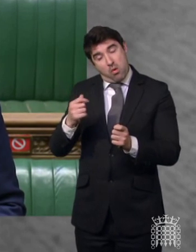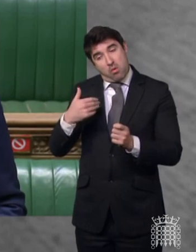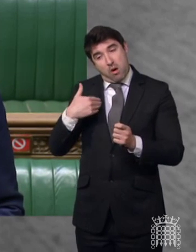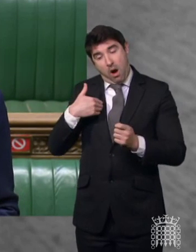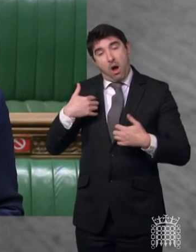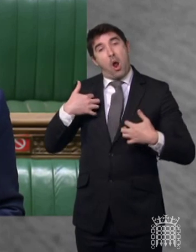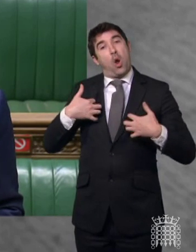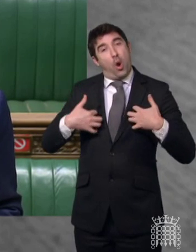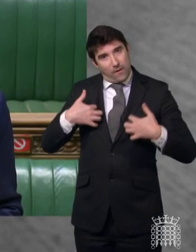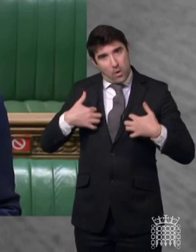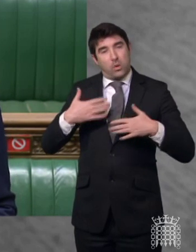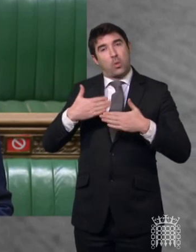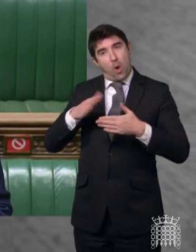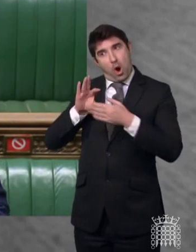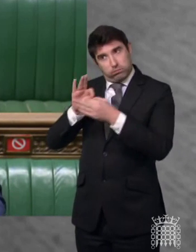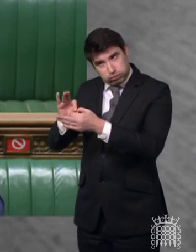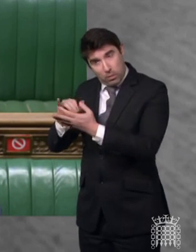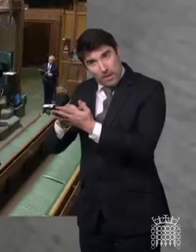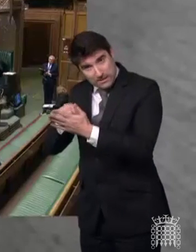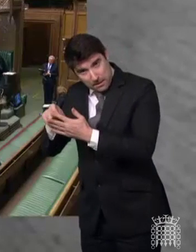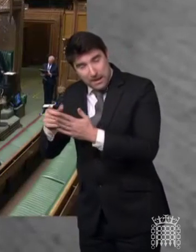I look forward to working very hard to make sure that happens.